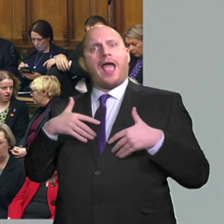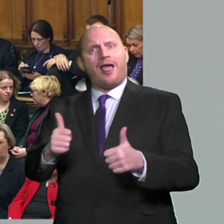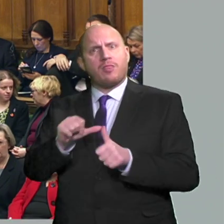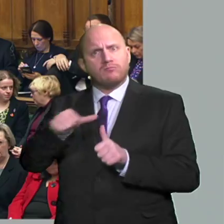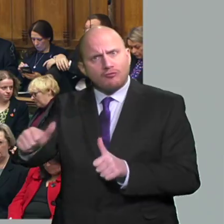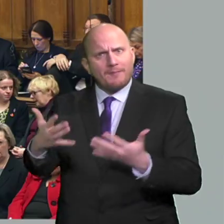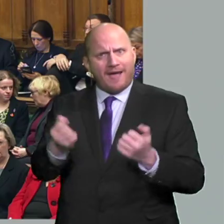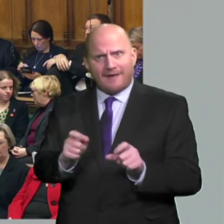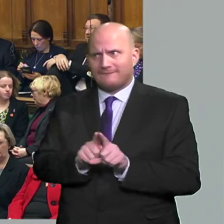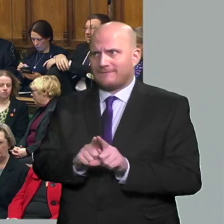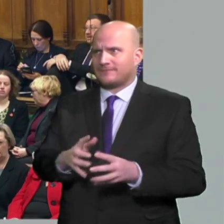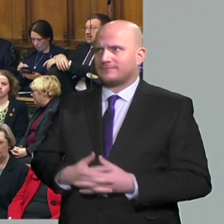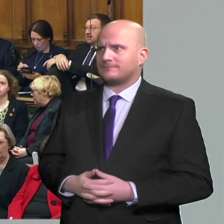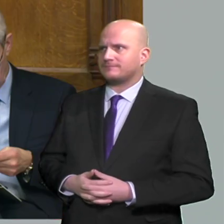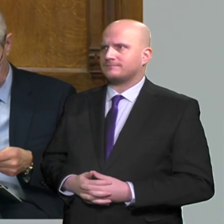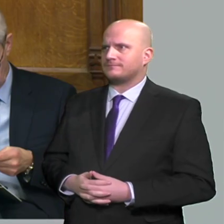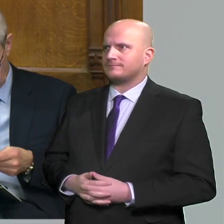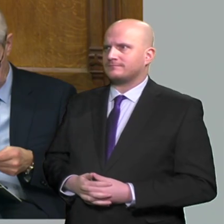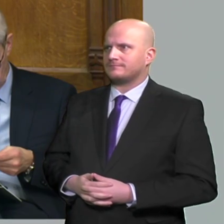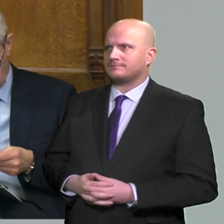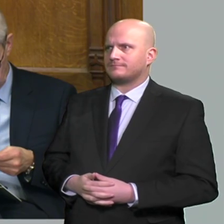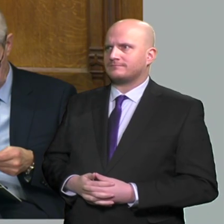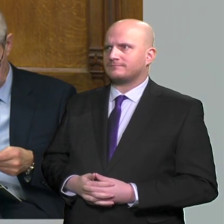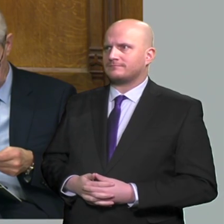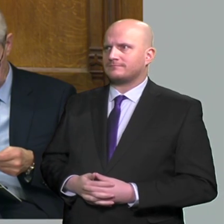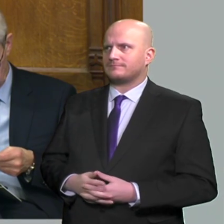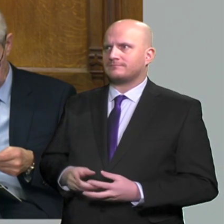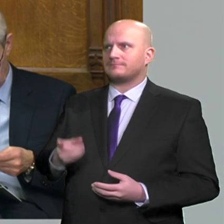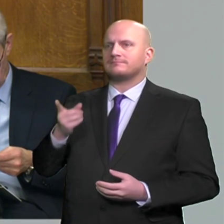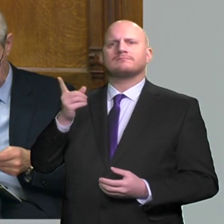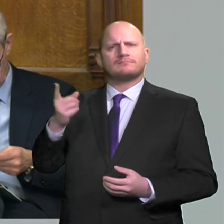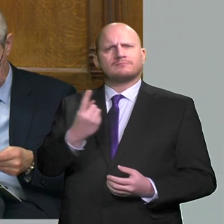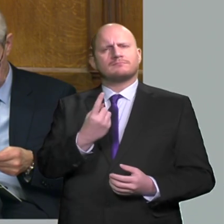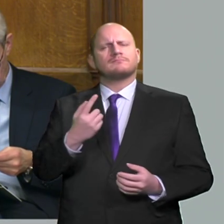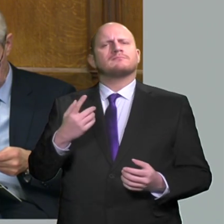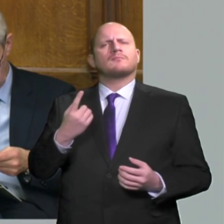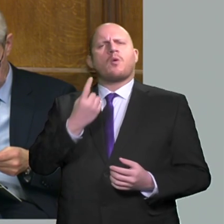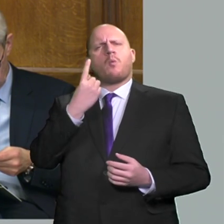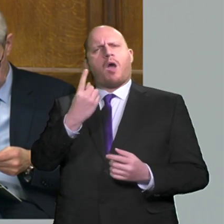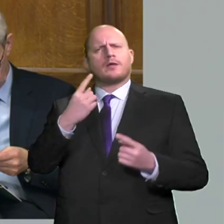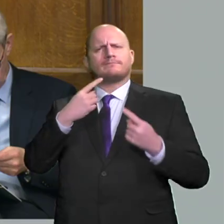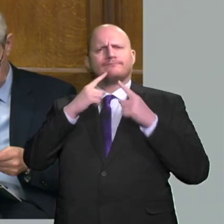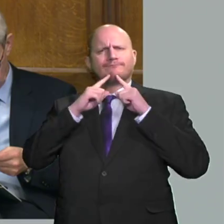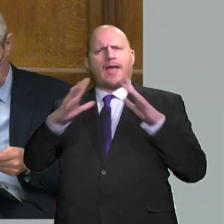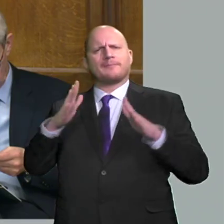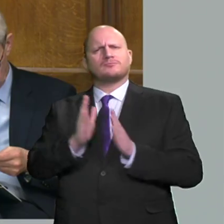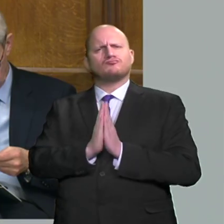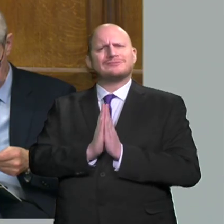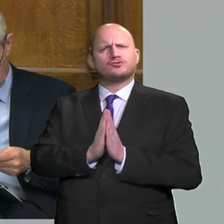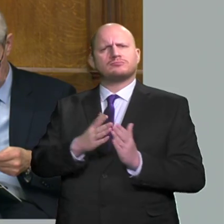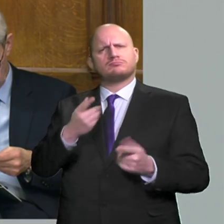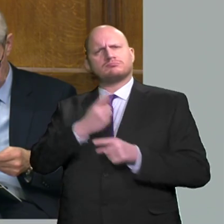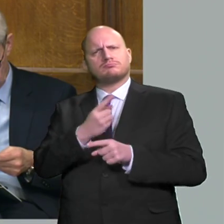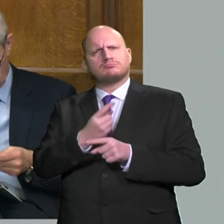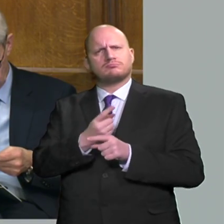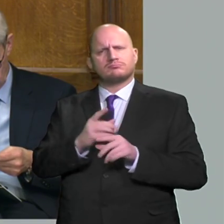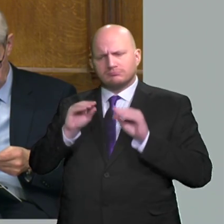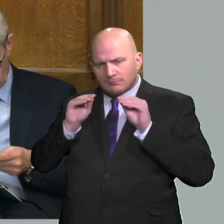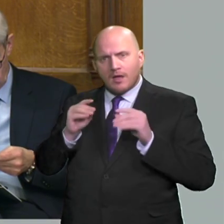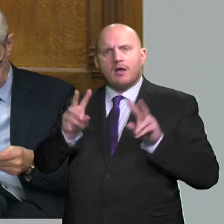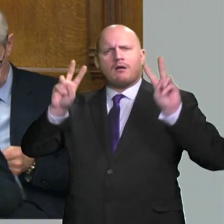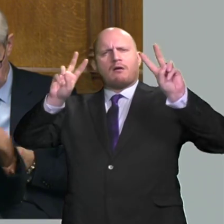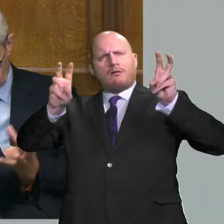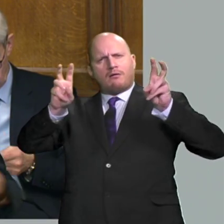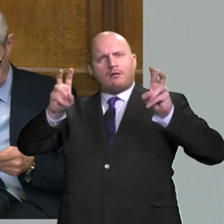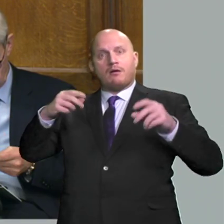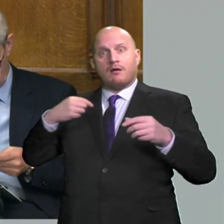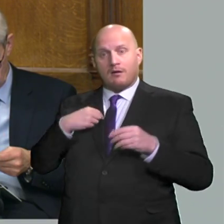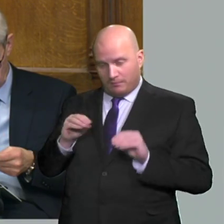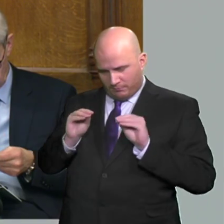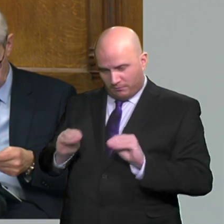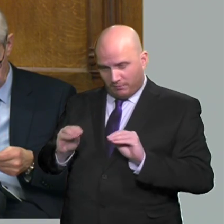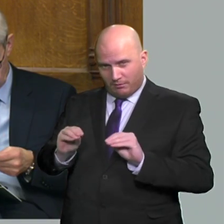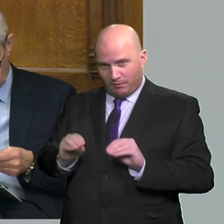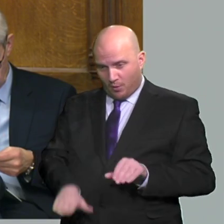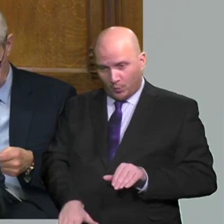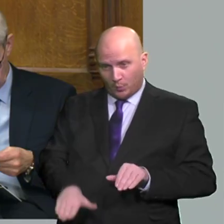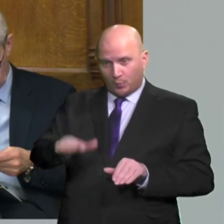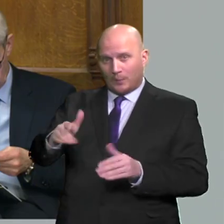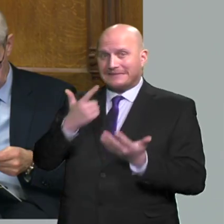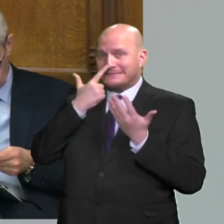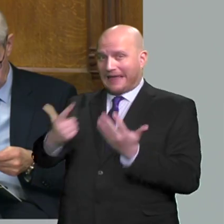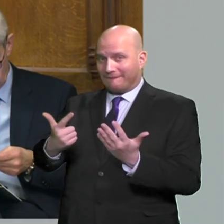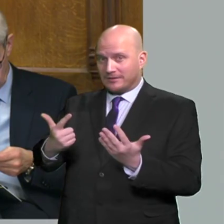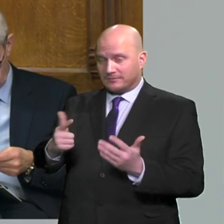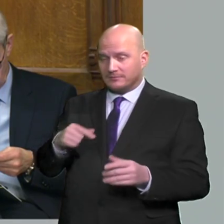The Jesuits said, “Give me a child until he is seven and I will show you the man.” That means that the impact of what we do in helping children under the age of seven will create a more just future.